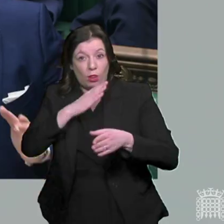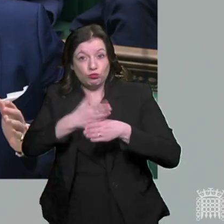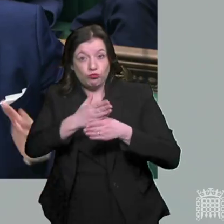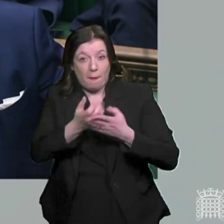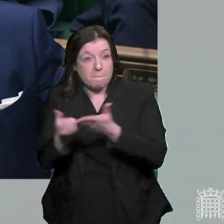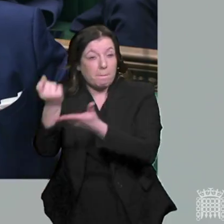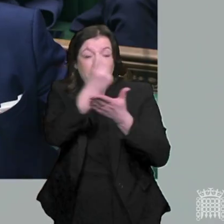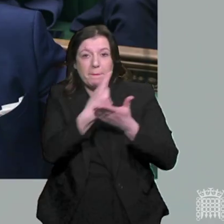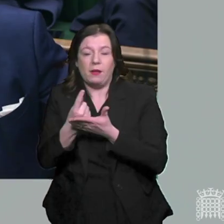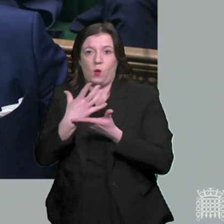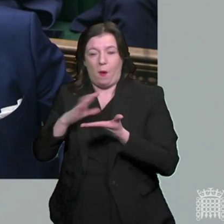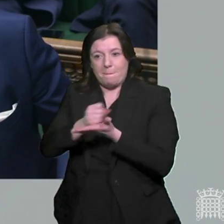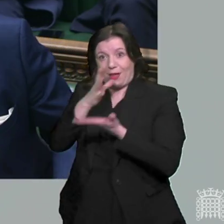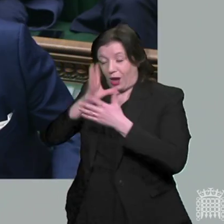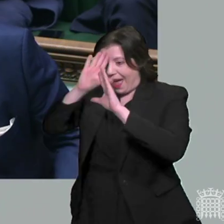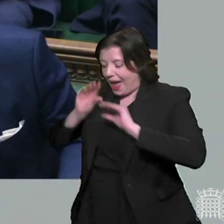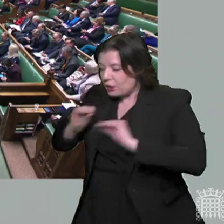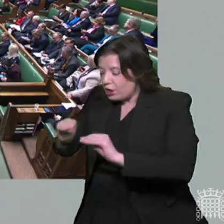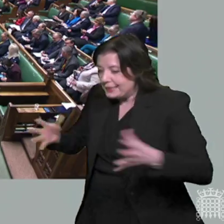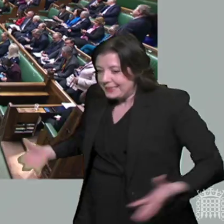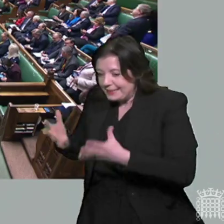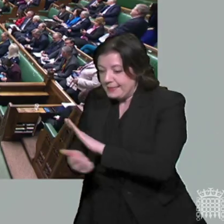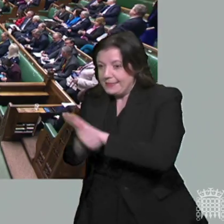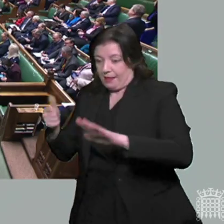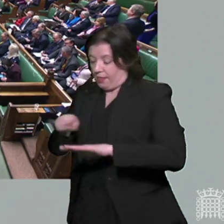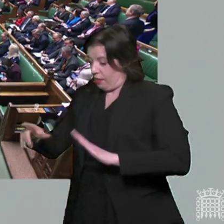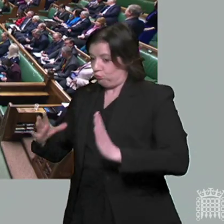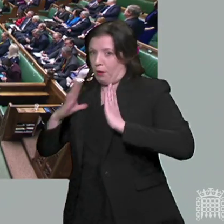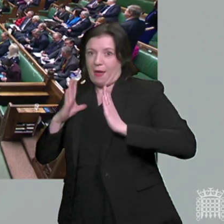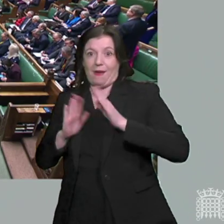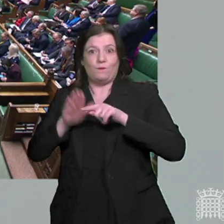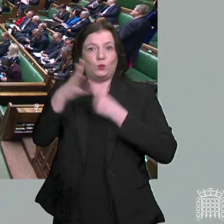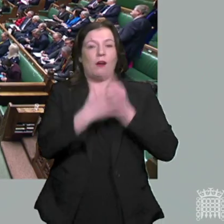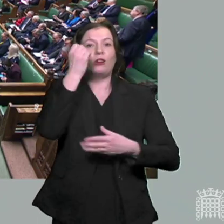We intend to ensure that our higher education and further education sector is supplying them.